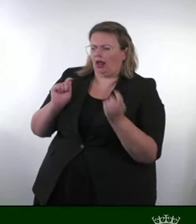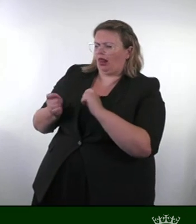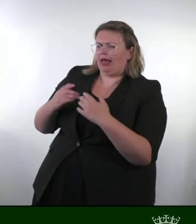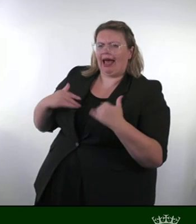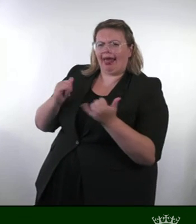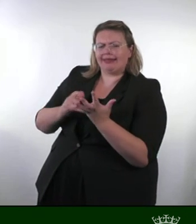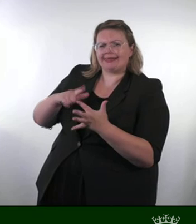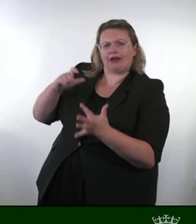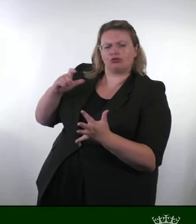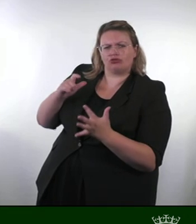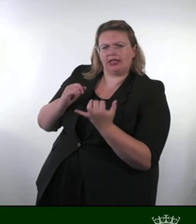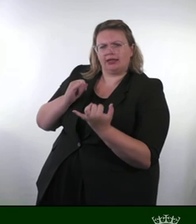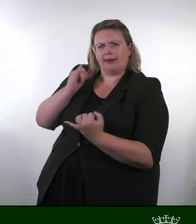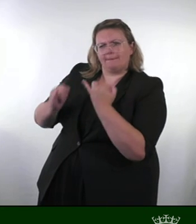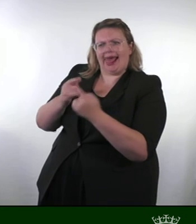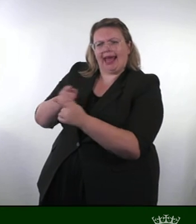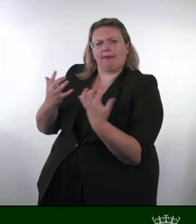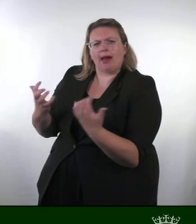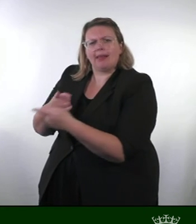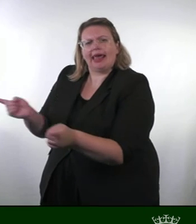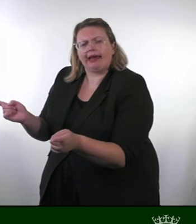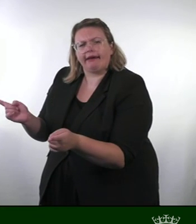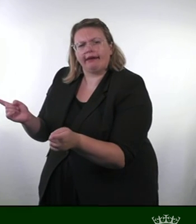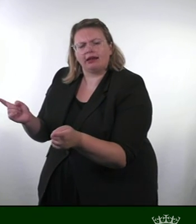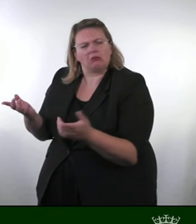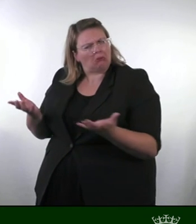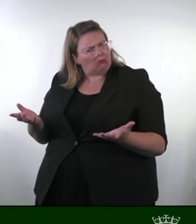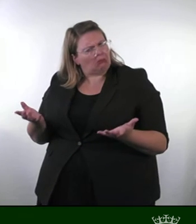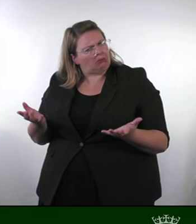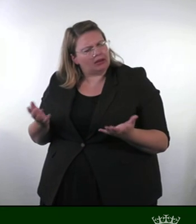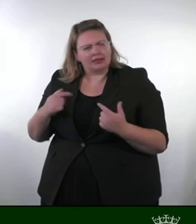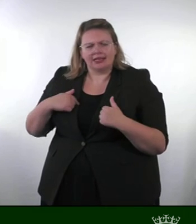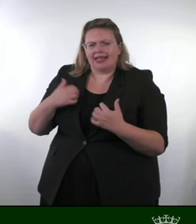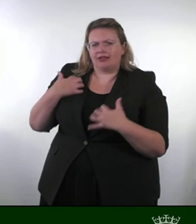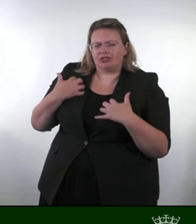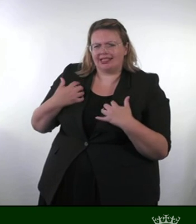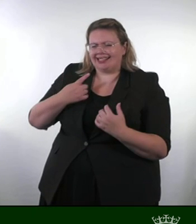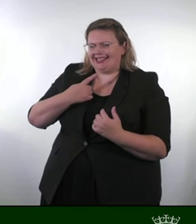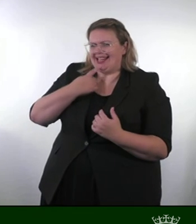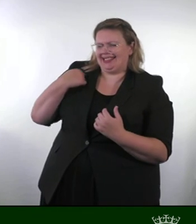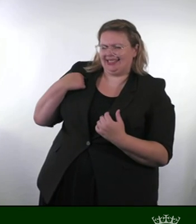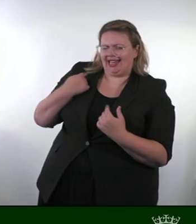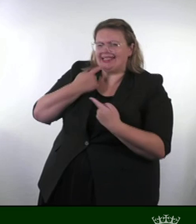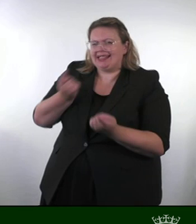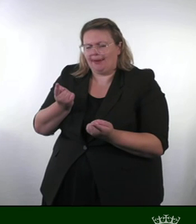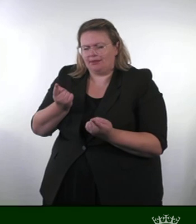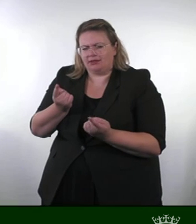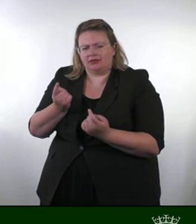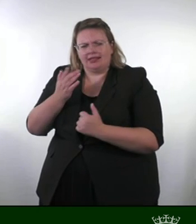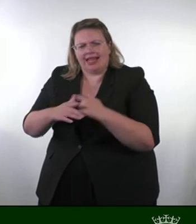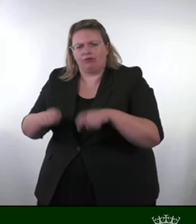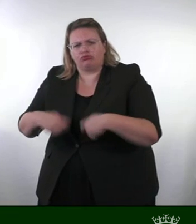I note that he made a statement yesterday and faced questions but he did not say anything about the excuse that he puts forward this morning that emerged overnight.